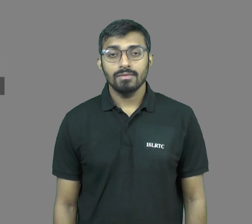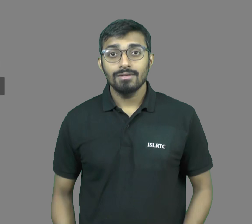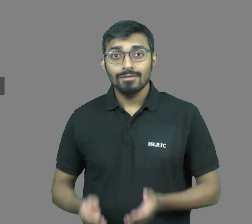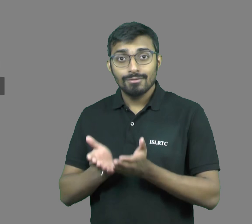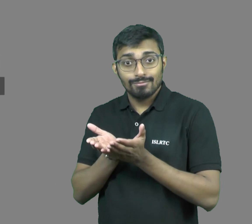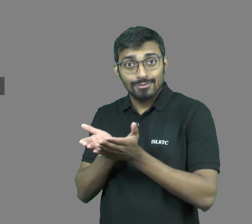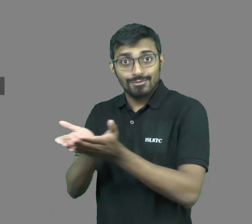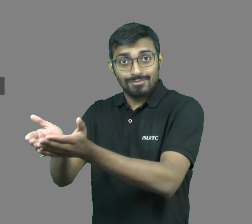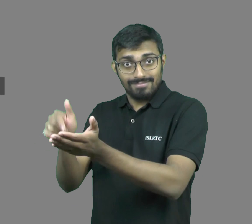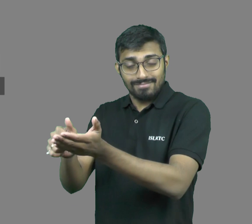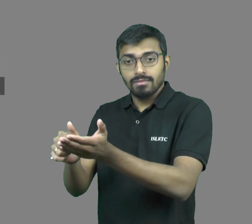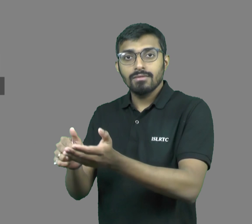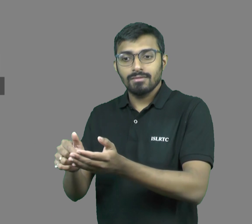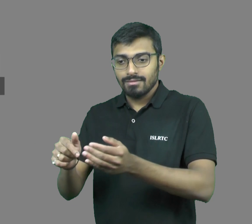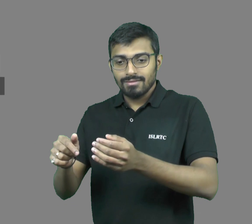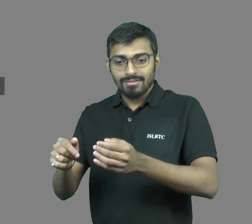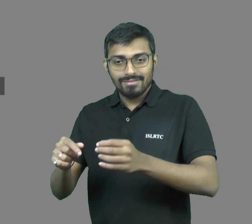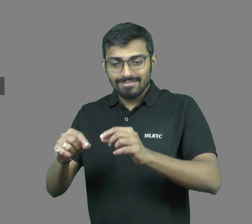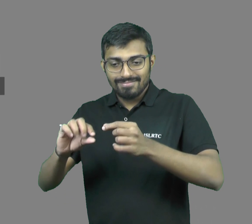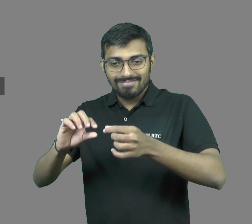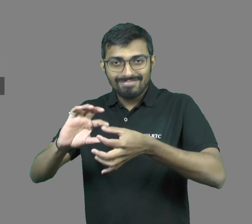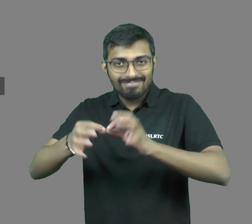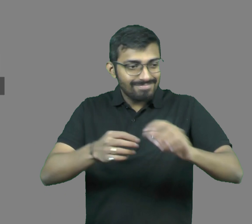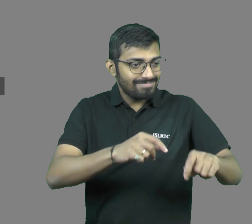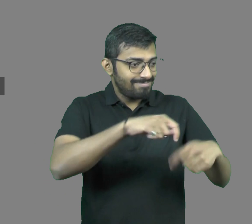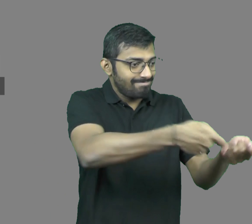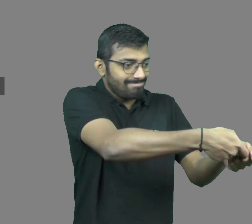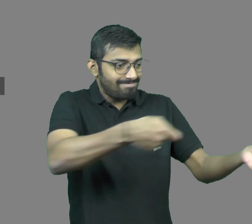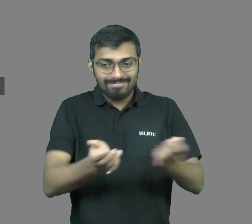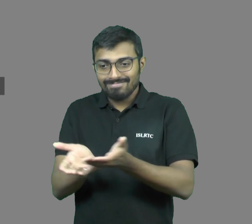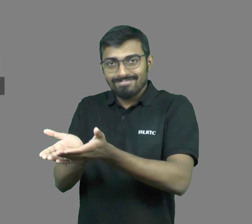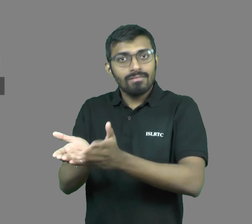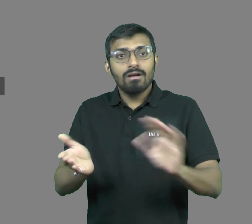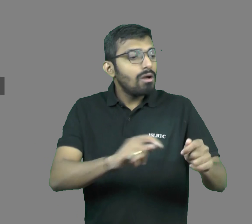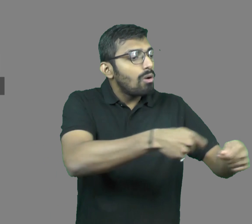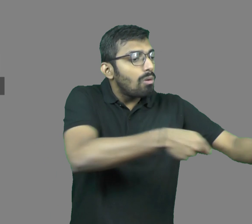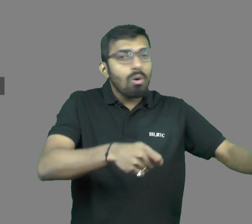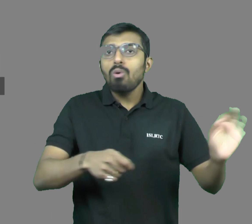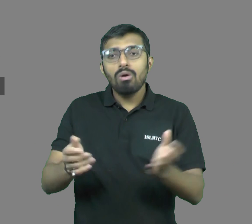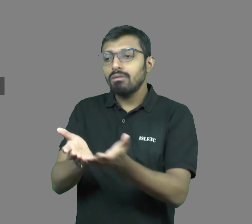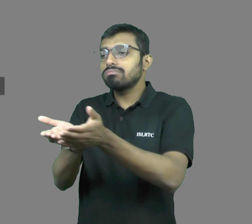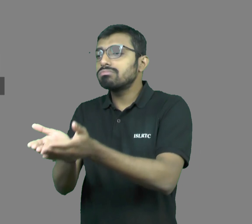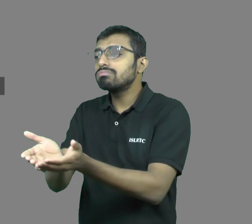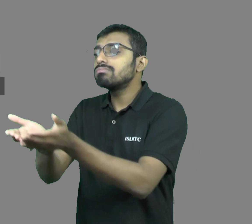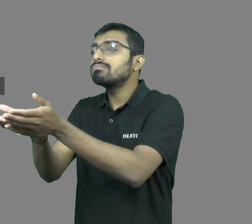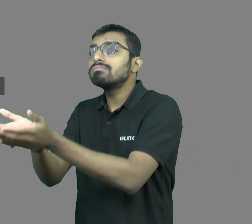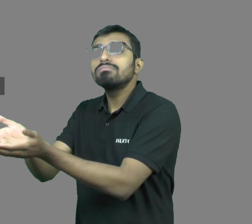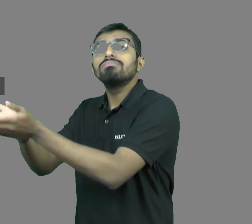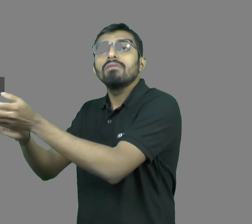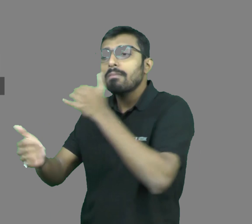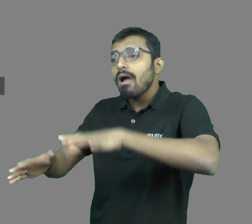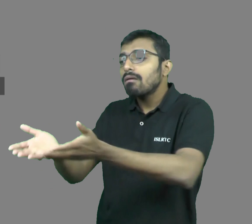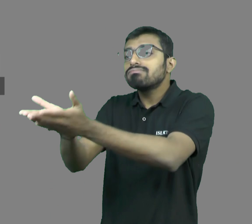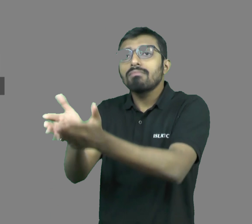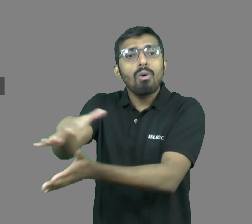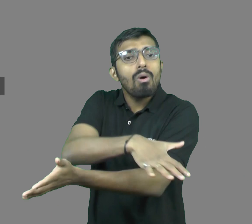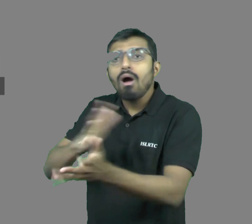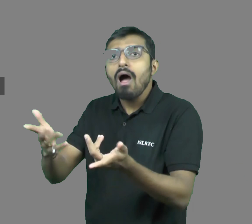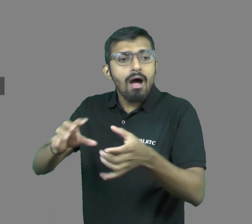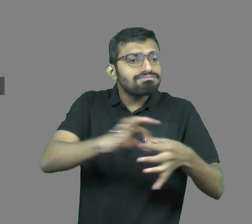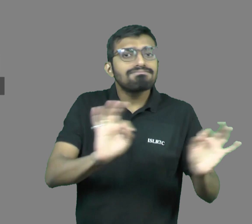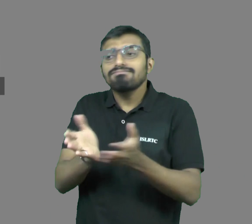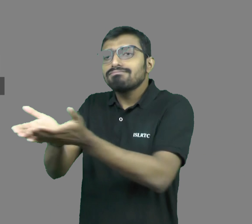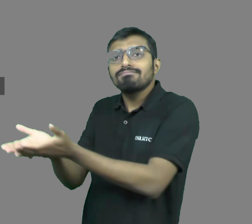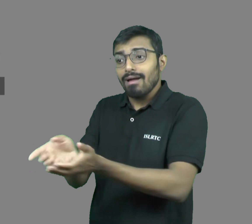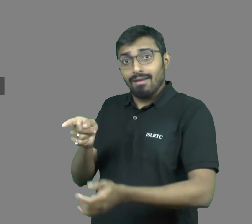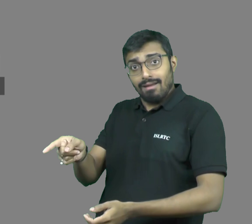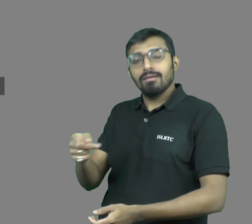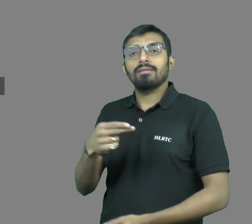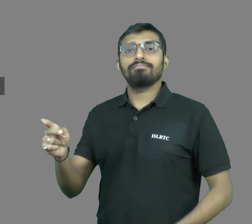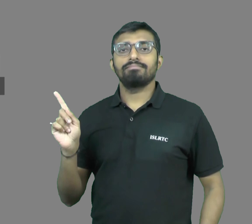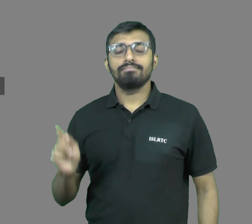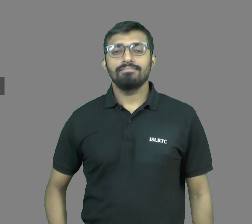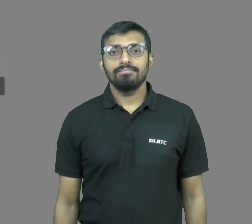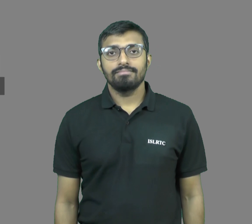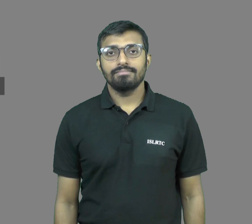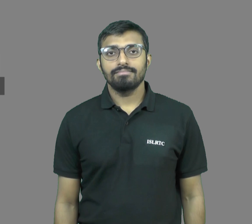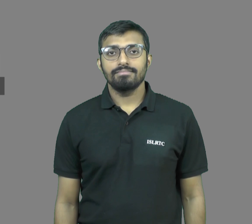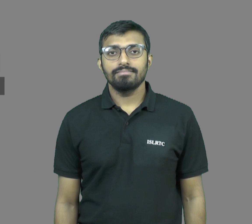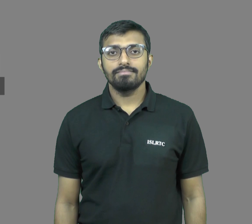Adrift Unmoored Unanchored